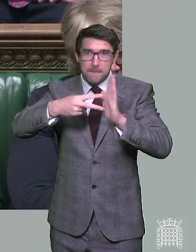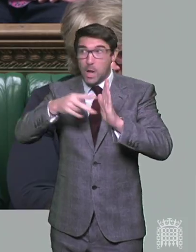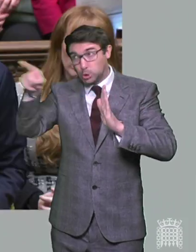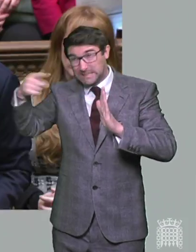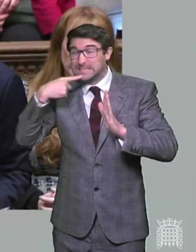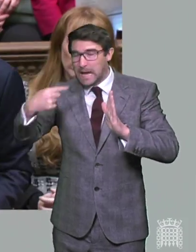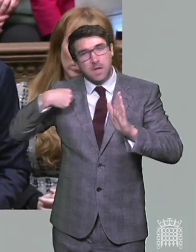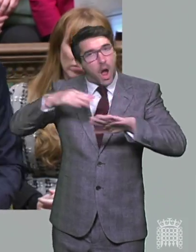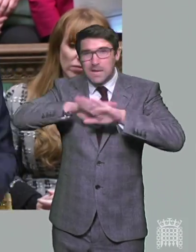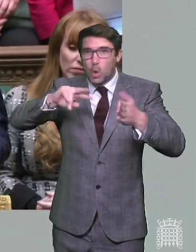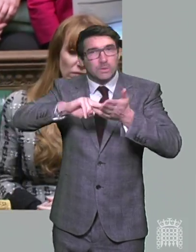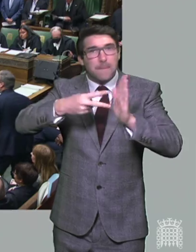Is she going to stick to that?